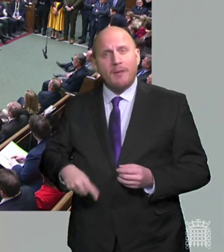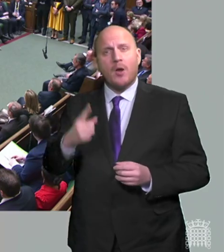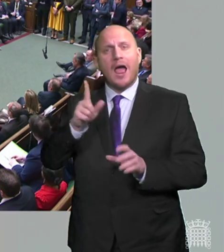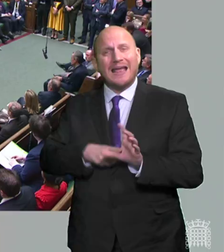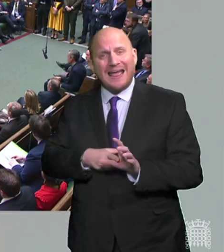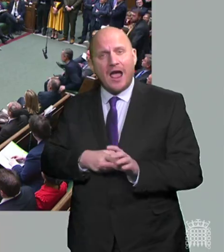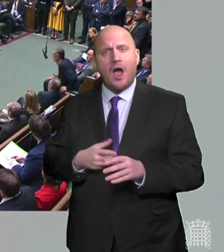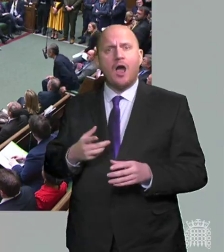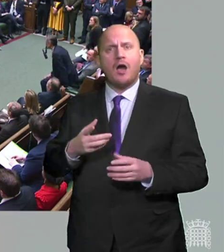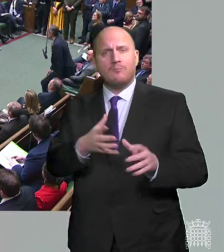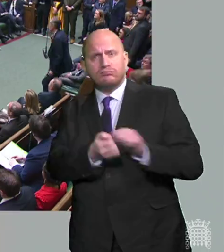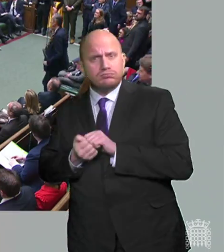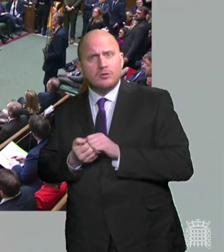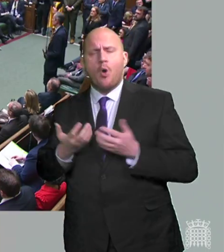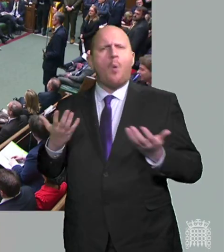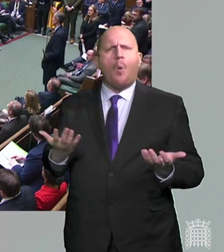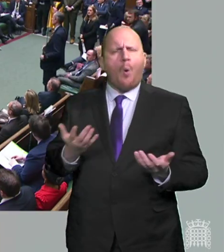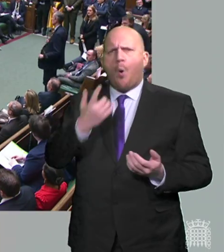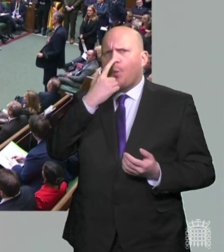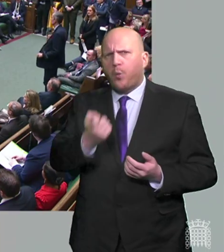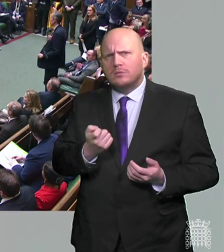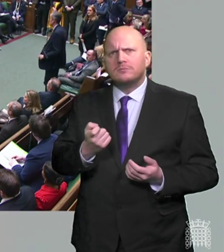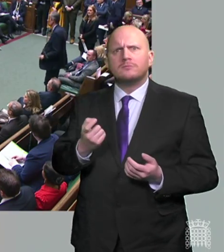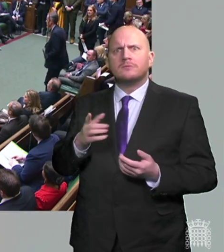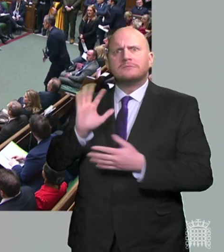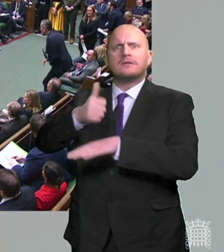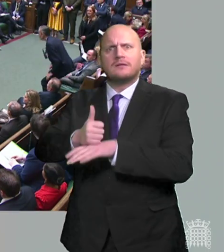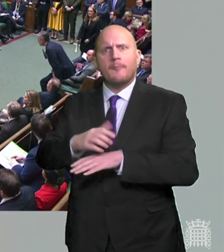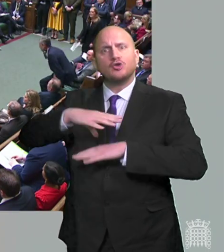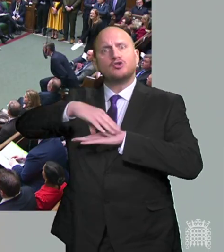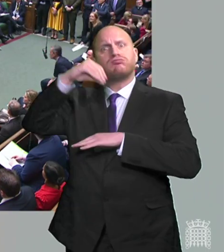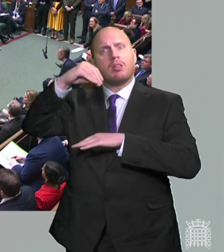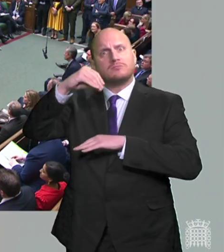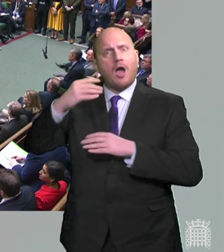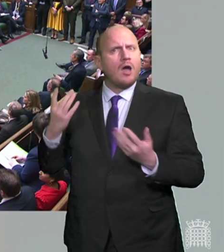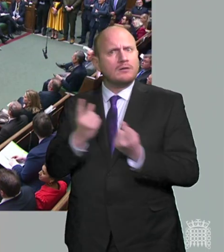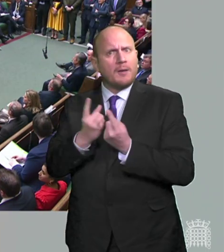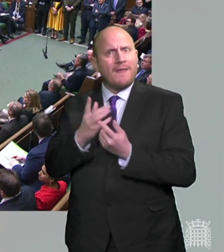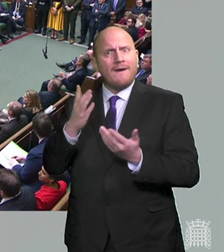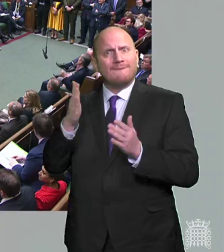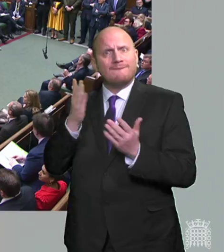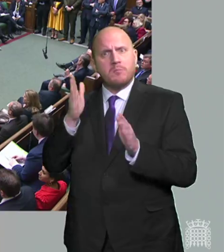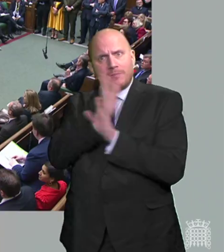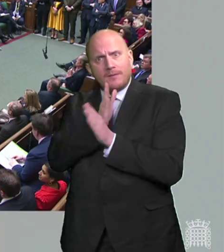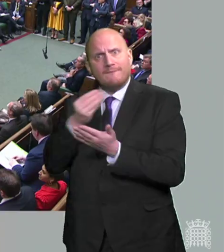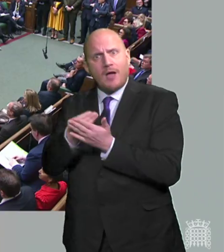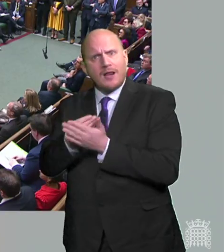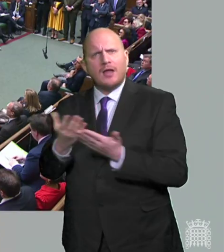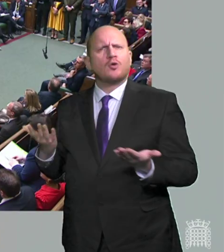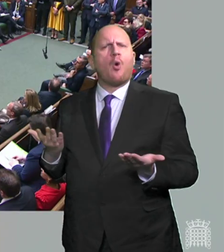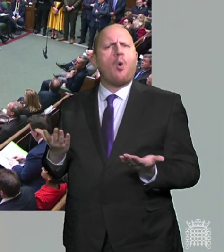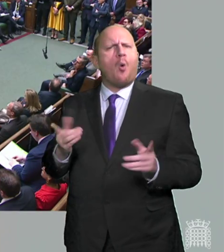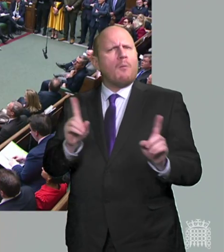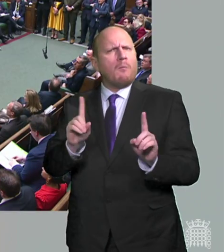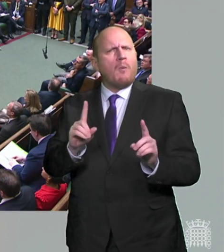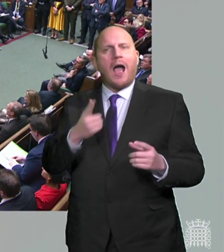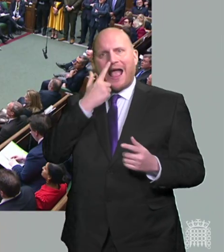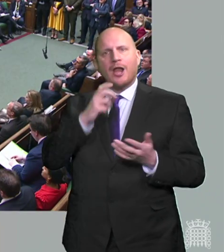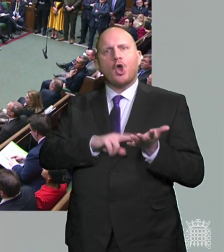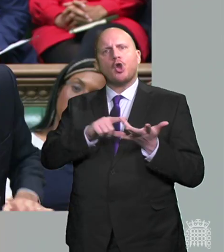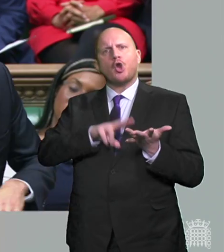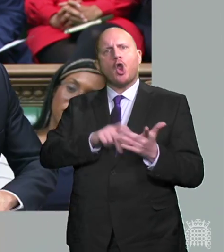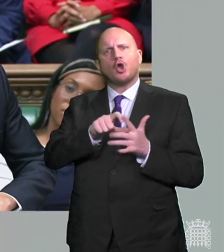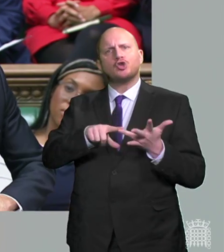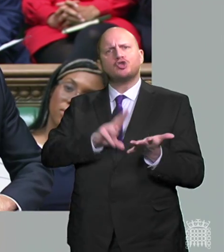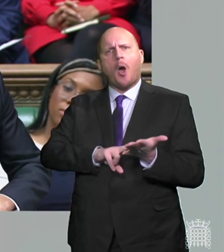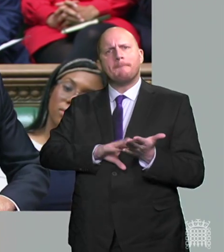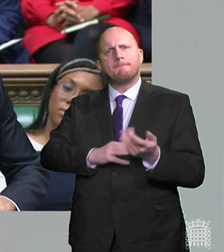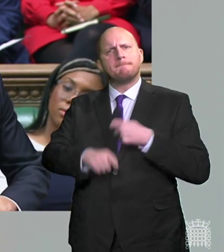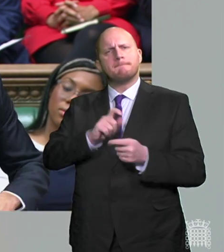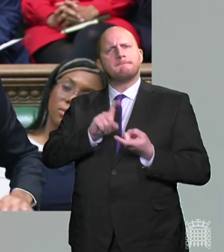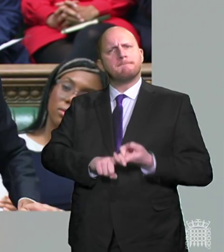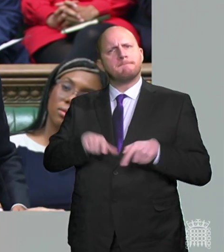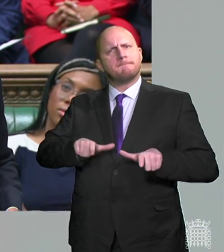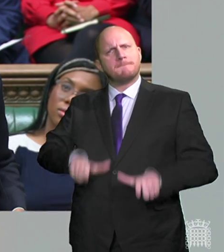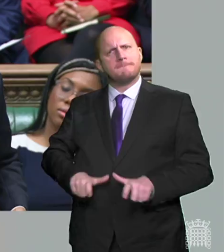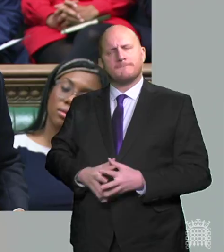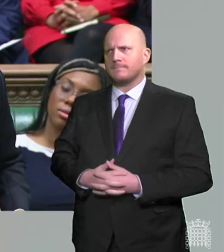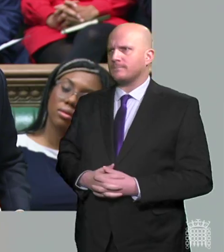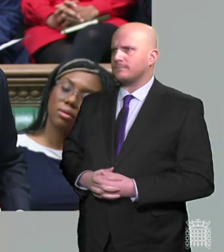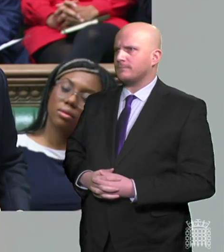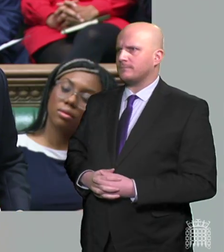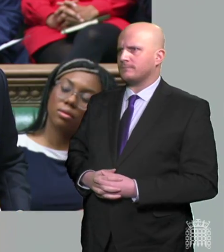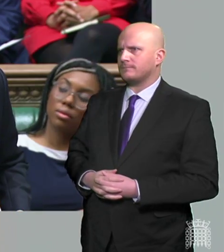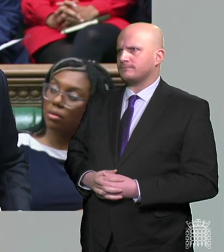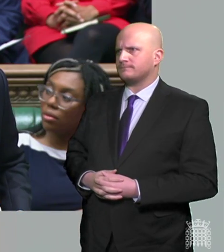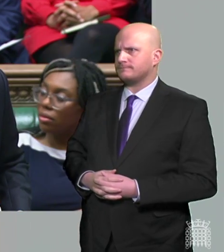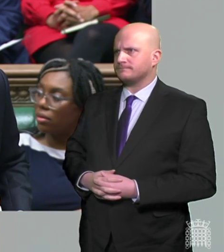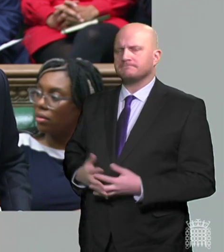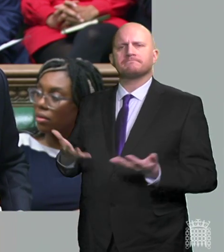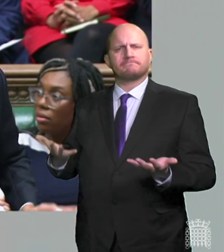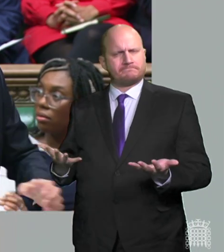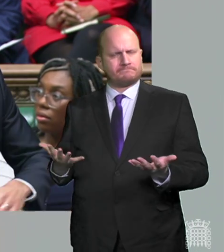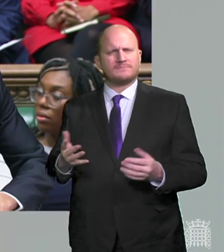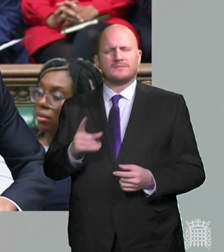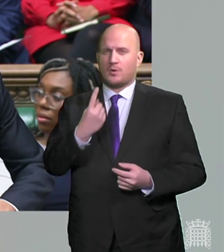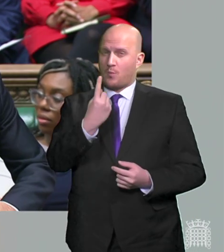Let me share in the honourable Gentleman’s expressions of sympathy to the families concerned and to the firefighter who is currently in hospital.